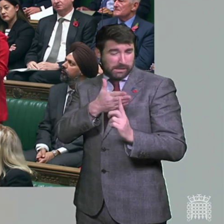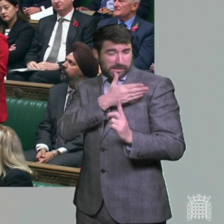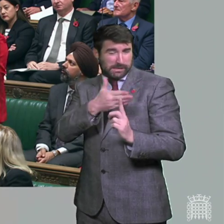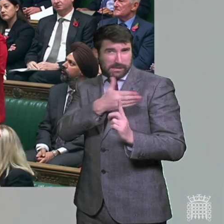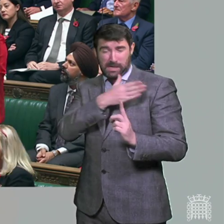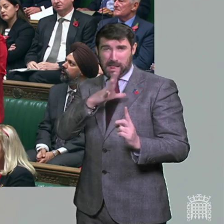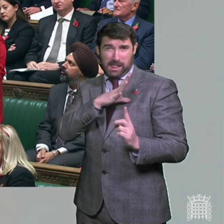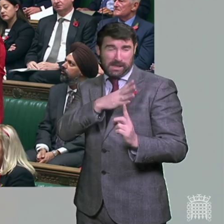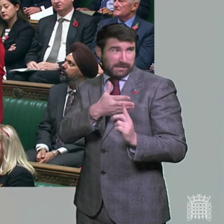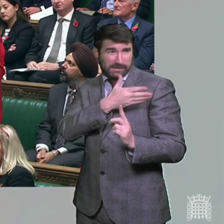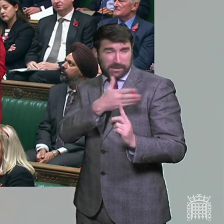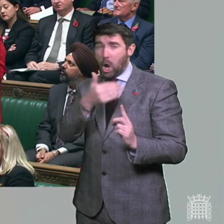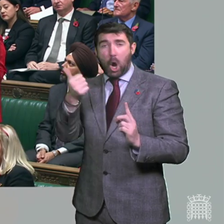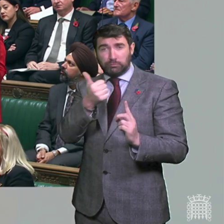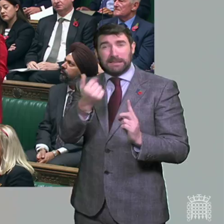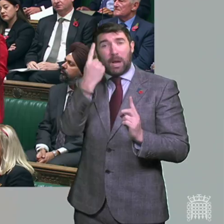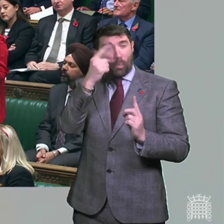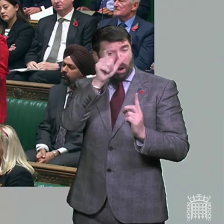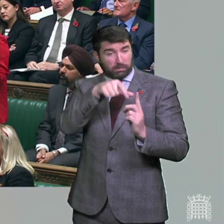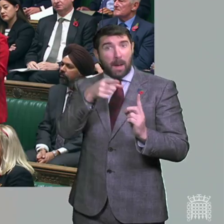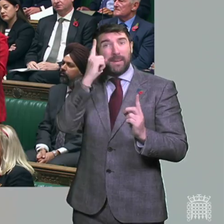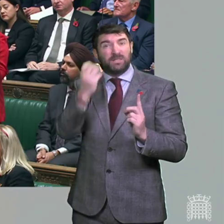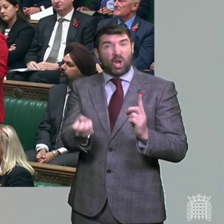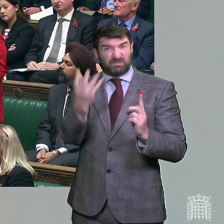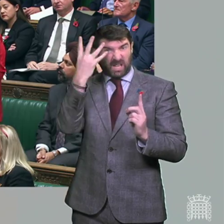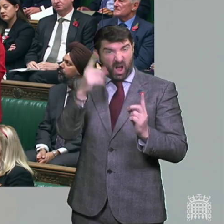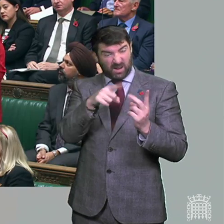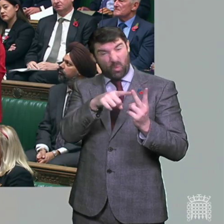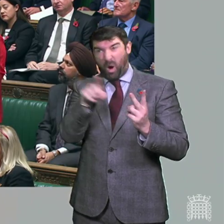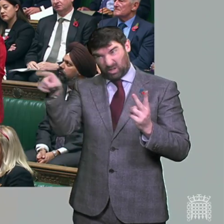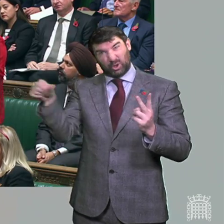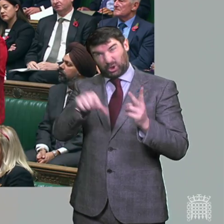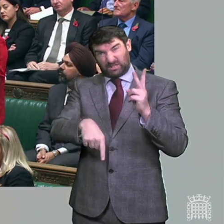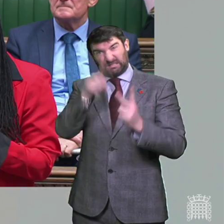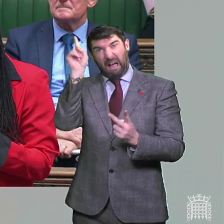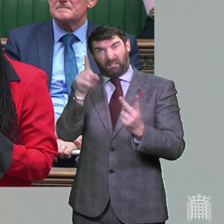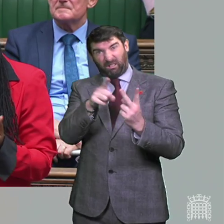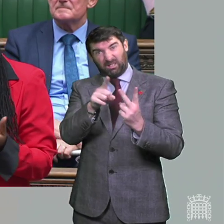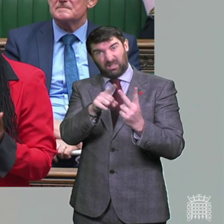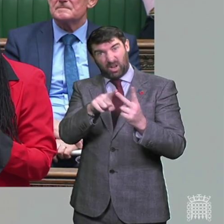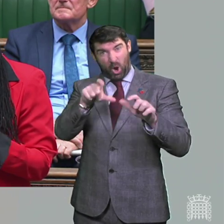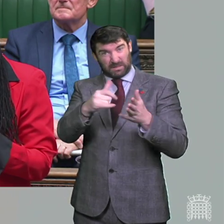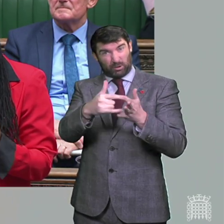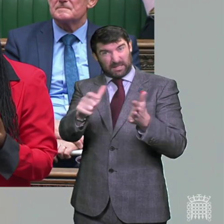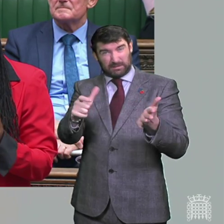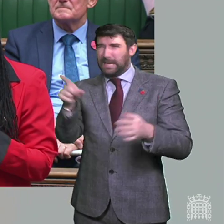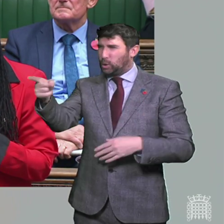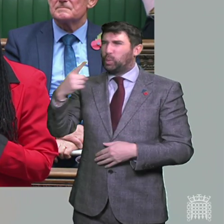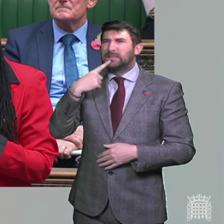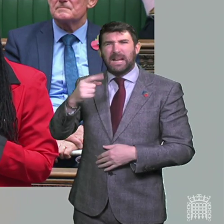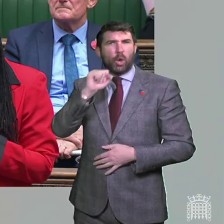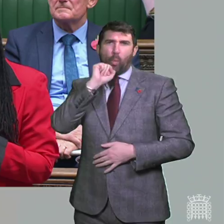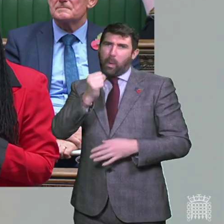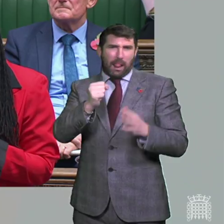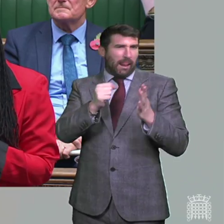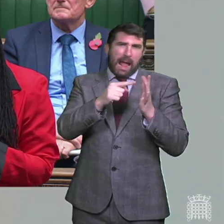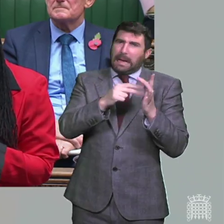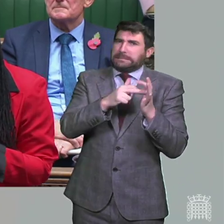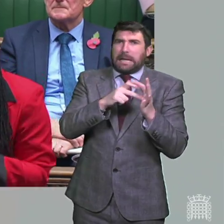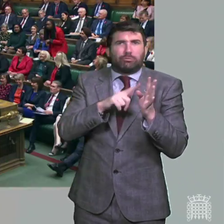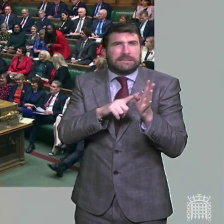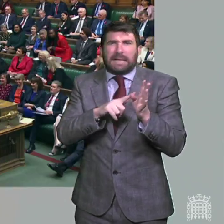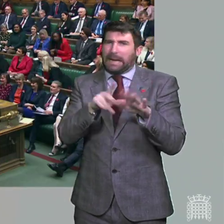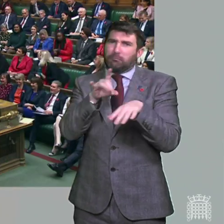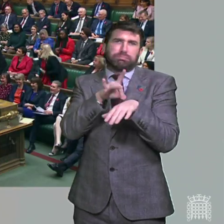Can the Prime Minister clarify to the House and the rest of the country when the scheduled programme of integrity, professionalism and accountability will begin?